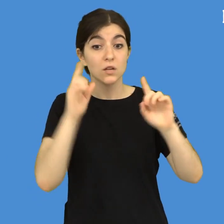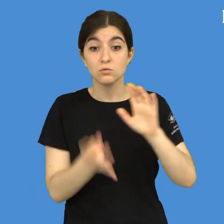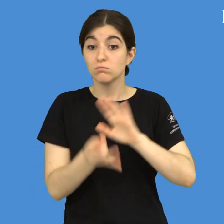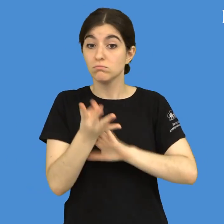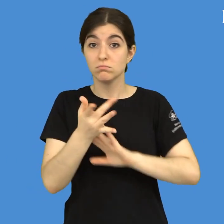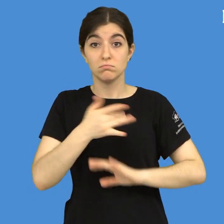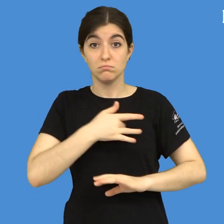crear